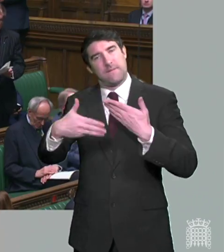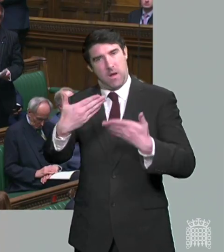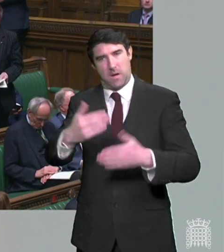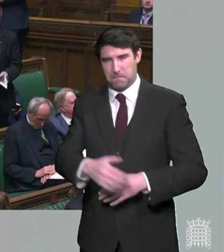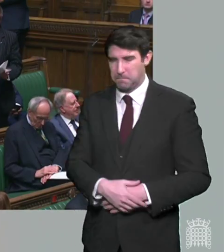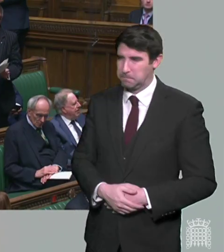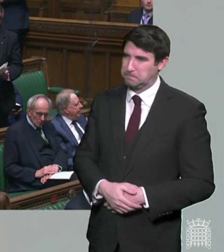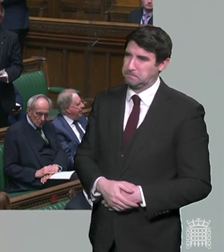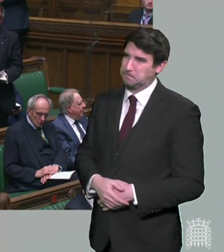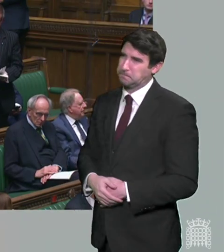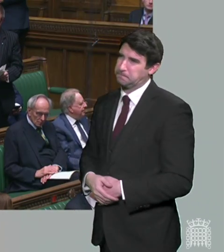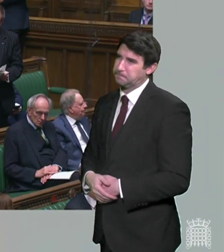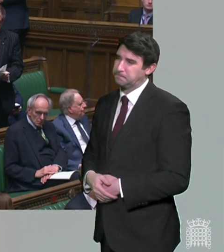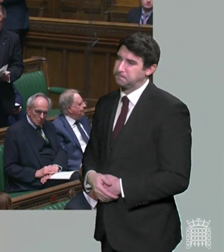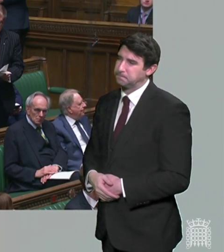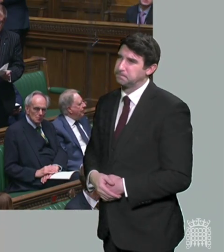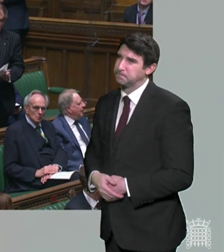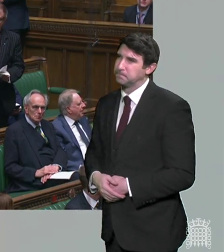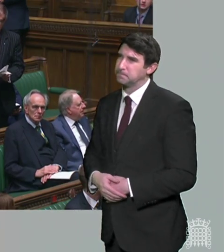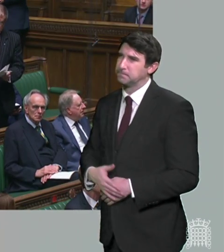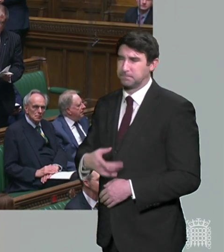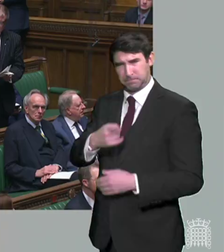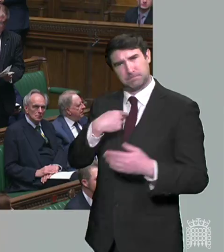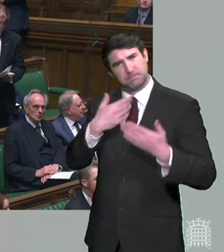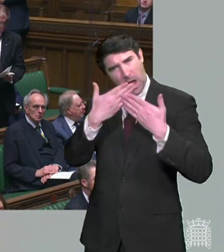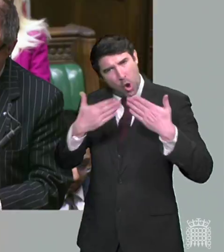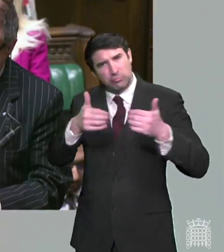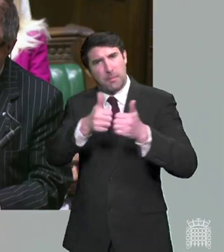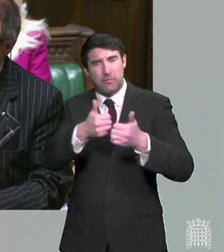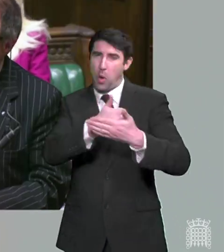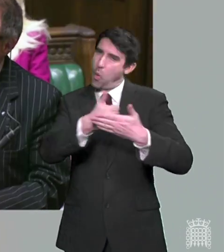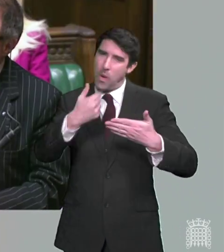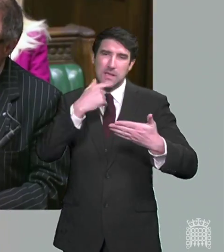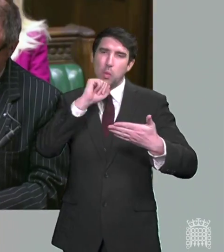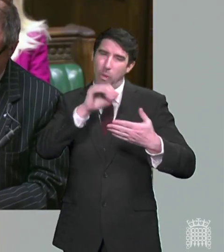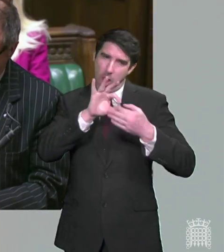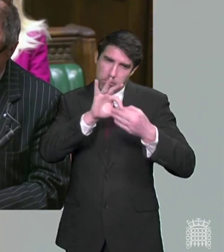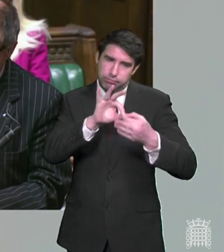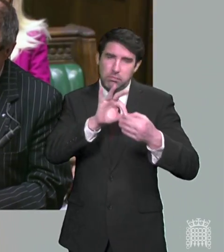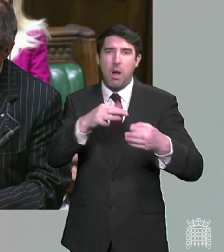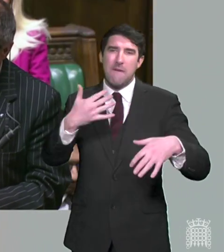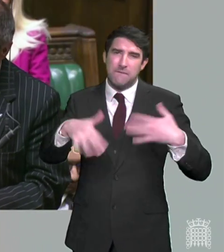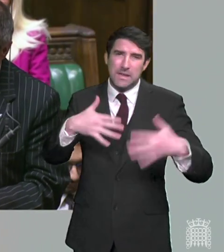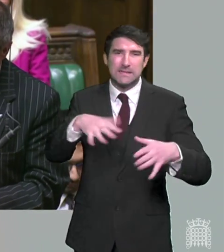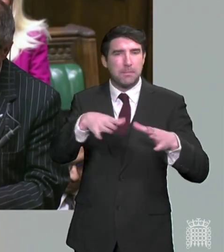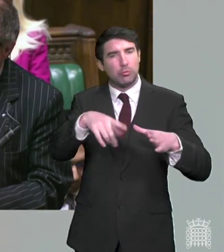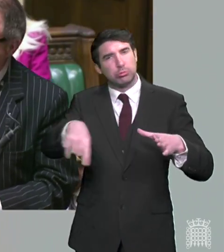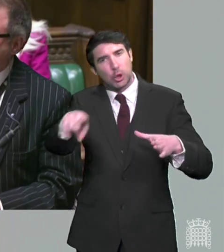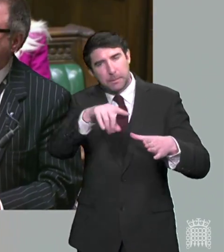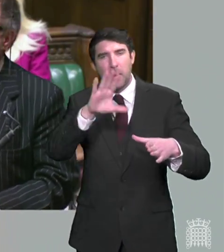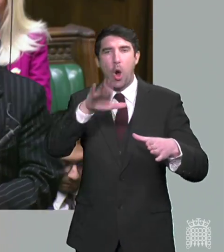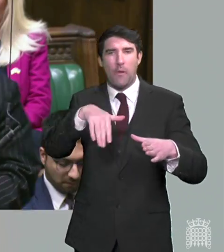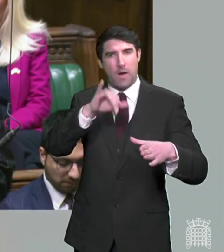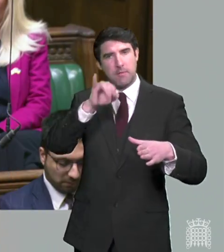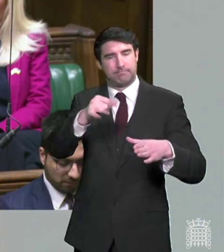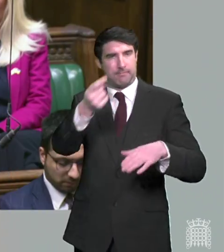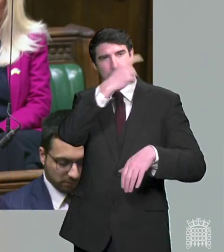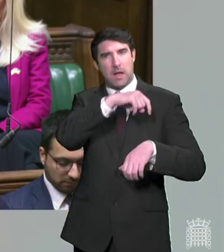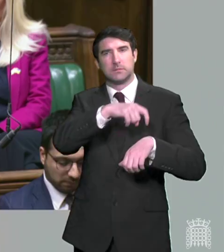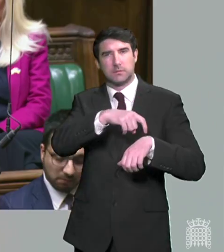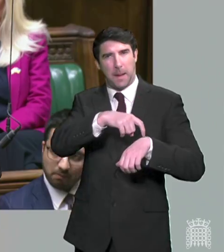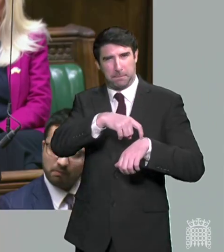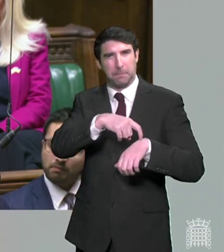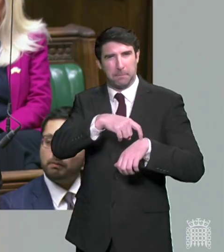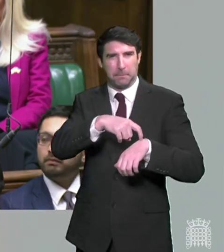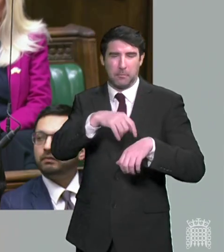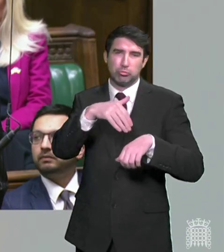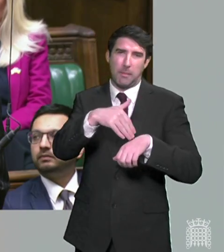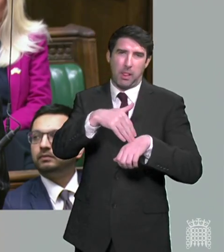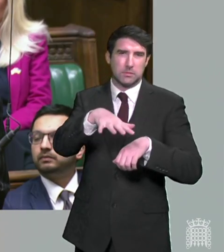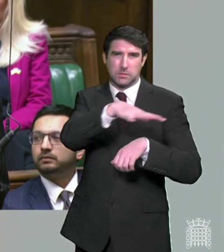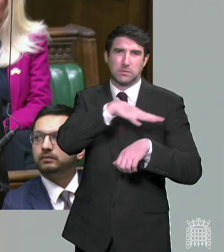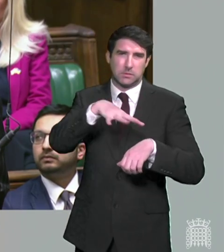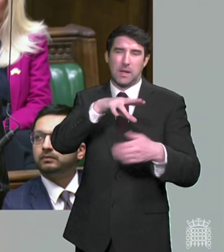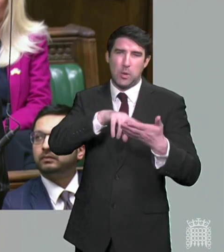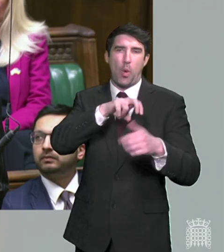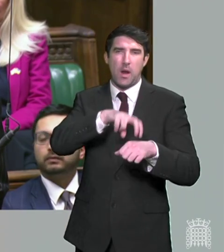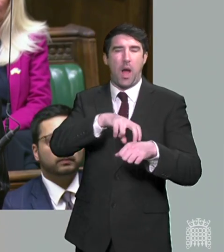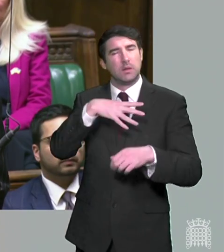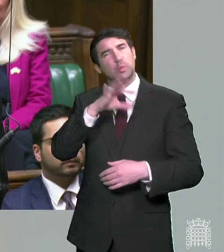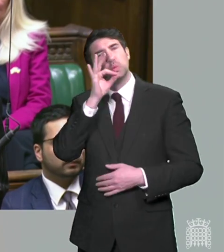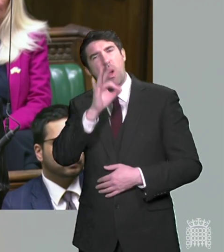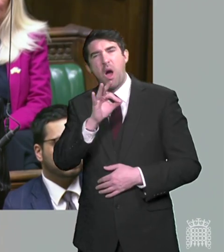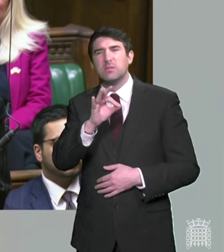My right honourable Friend has always been clear that he will engage constructively with victims’ groups and listen to concerns that they may have about the Bill.